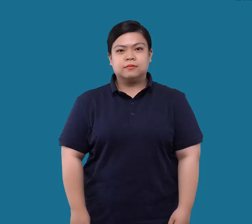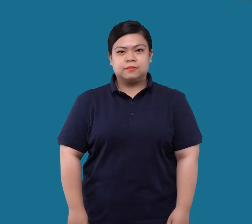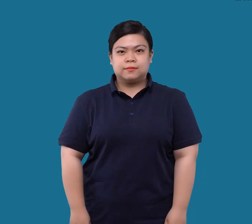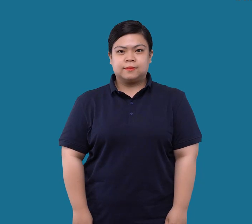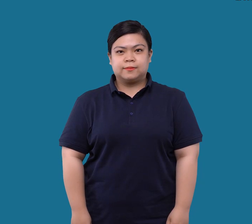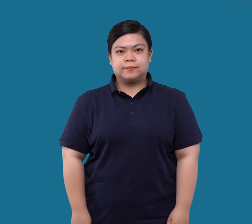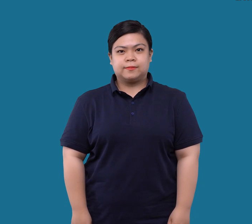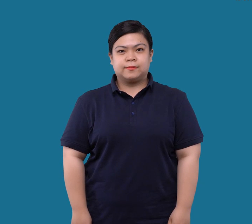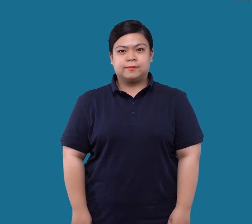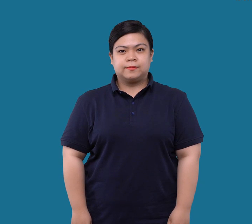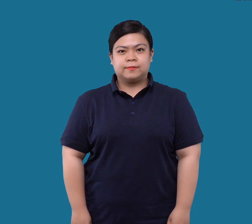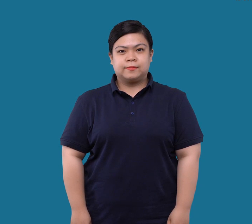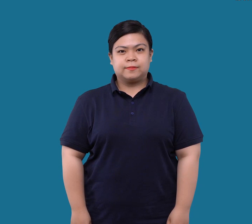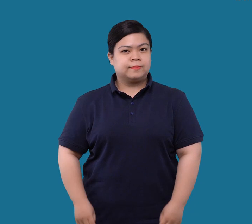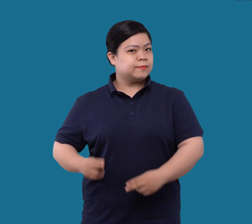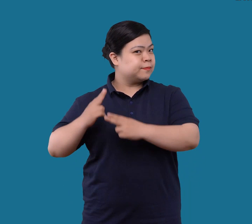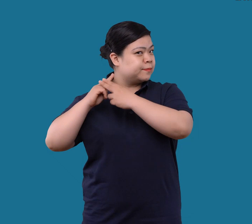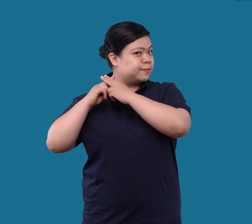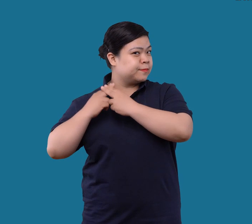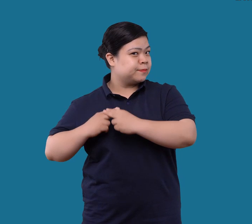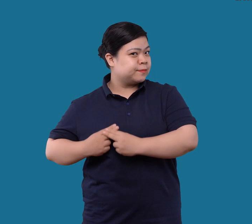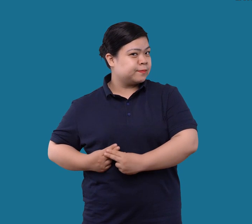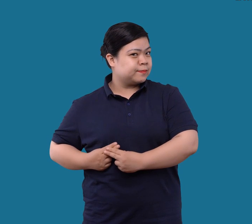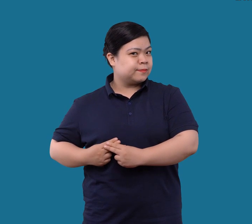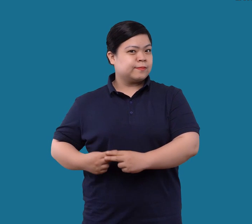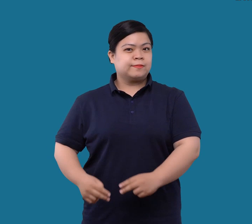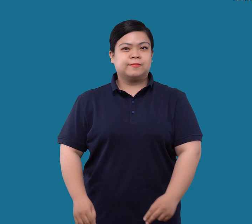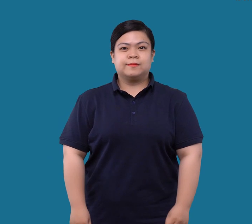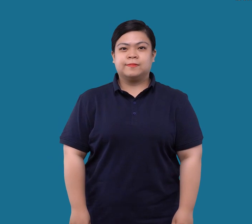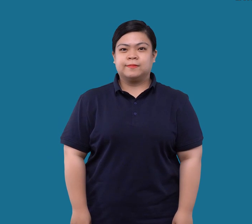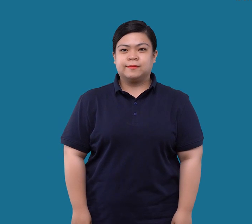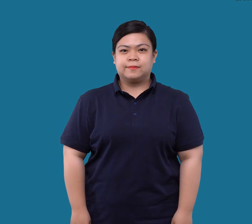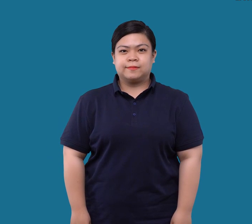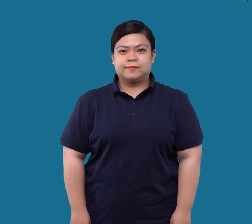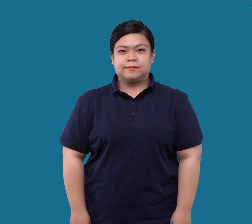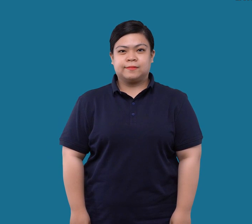bím tóc đuôi sam